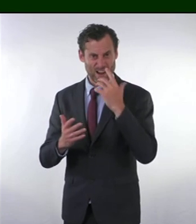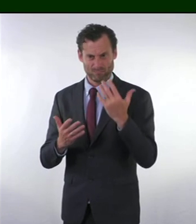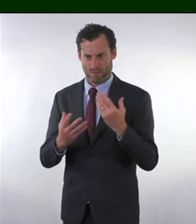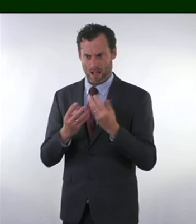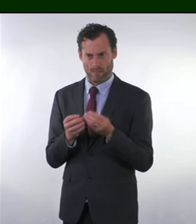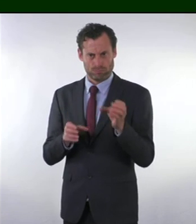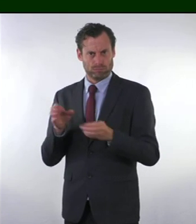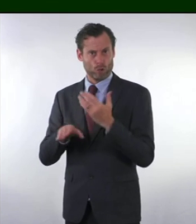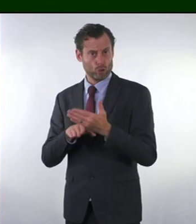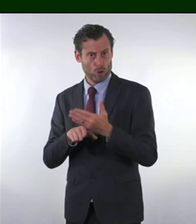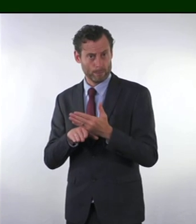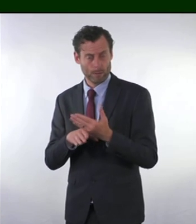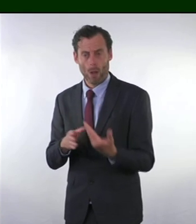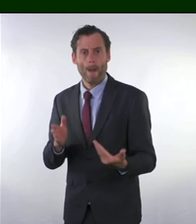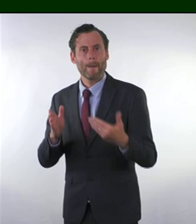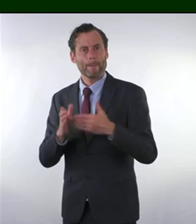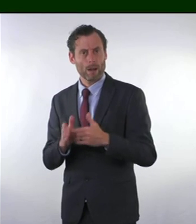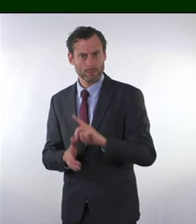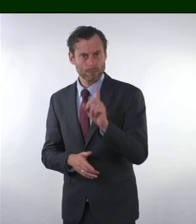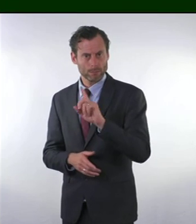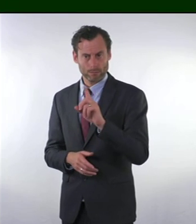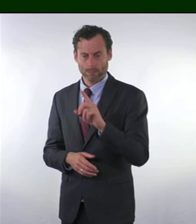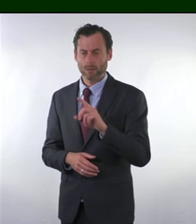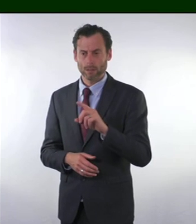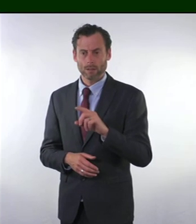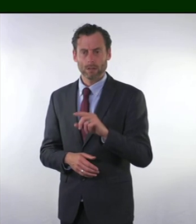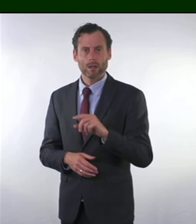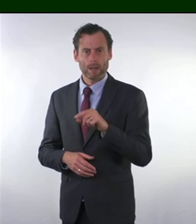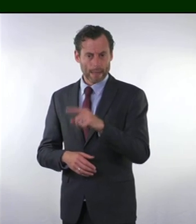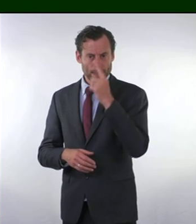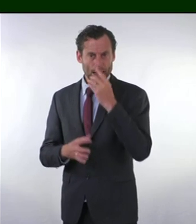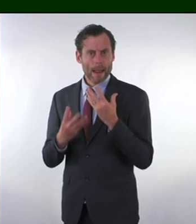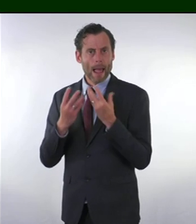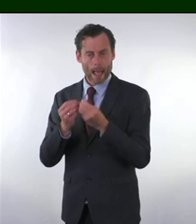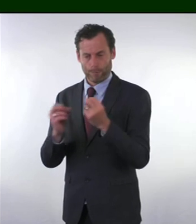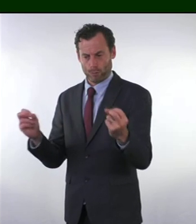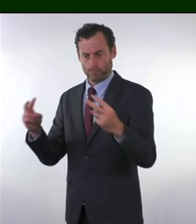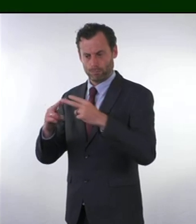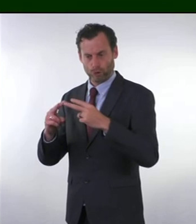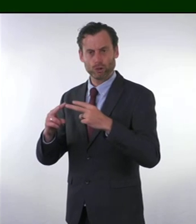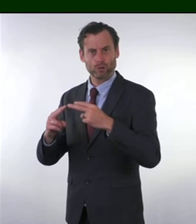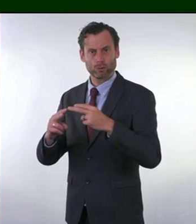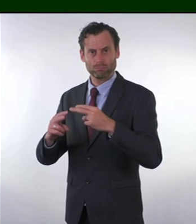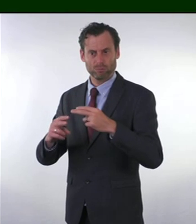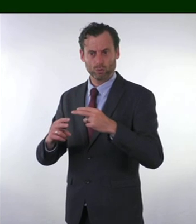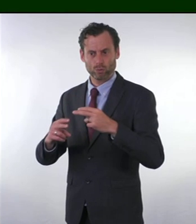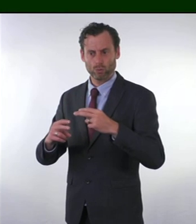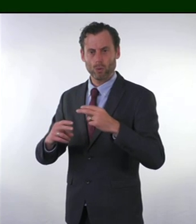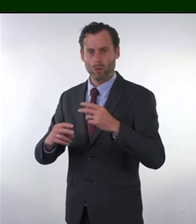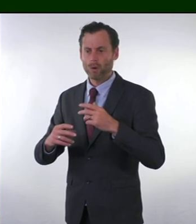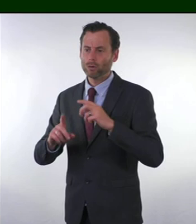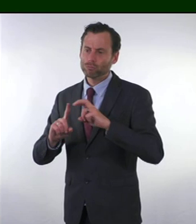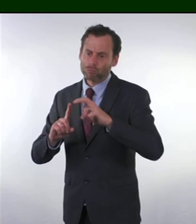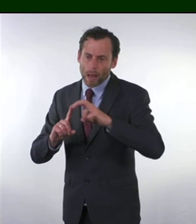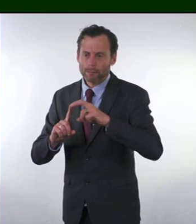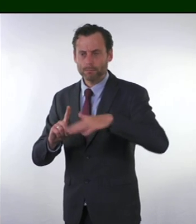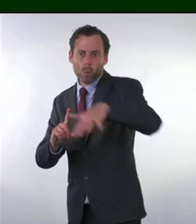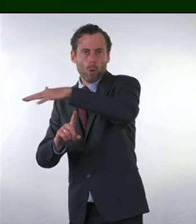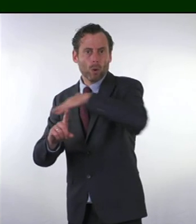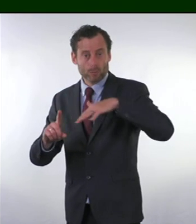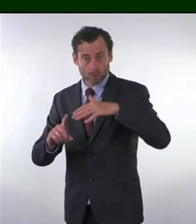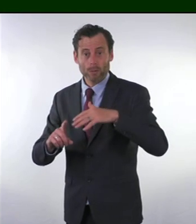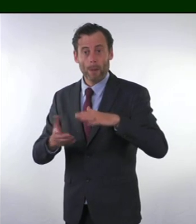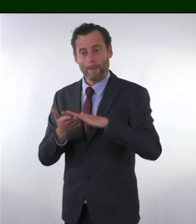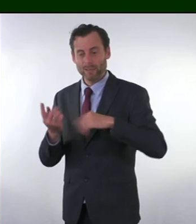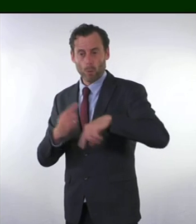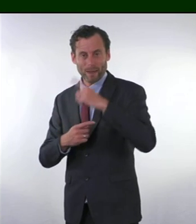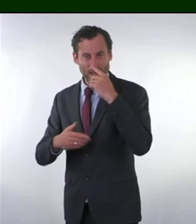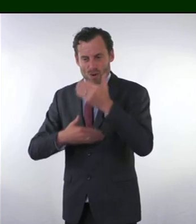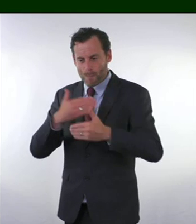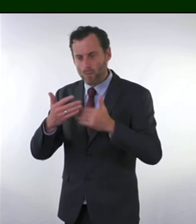It would allow us to connect communities that have a terrible transport network at the moment with a shiny new bridge and it would allow us to build, build, build our way into a green revolution.